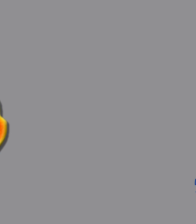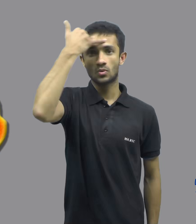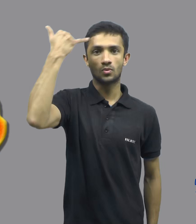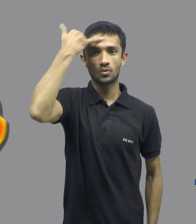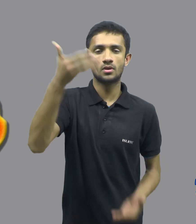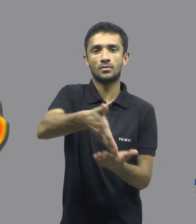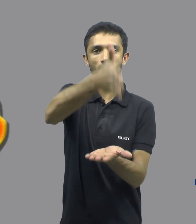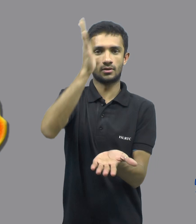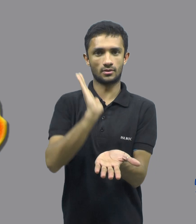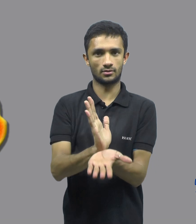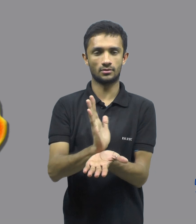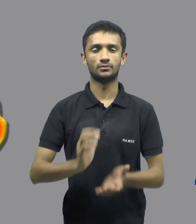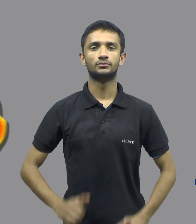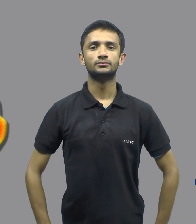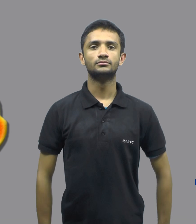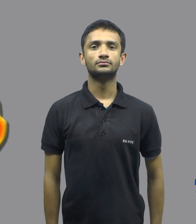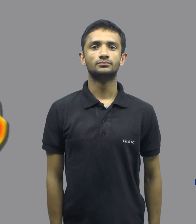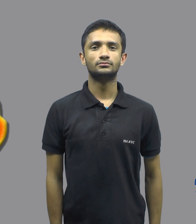Papaya